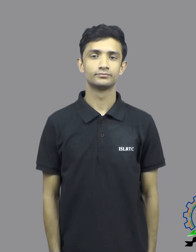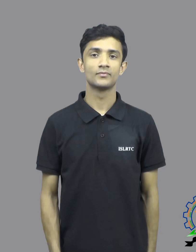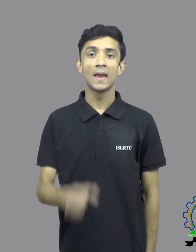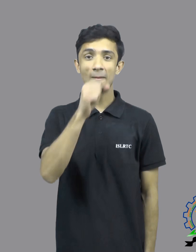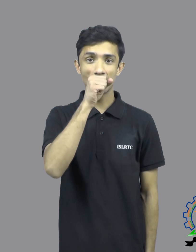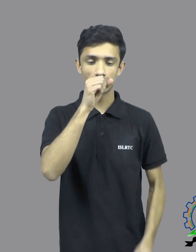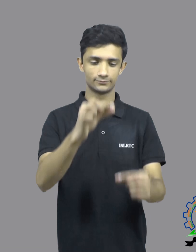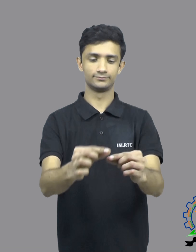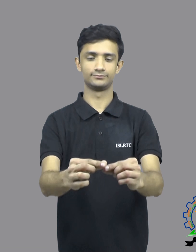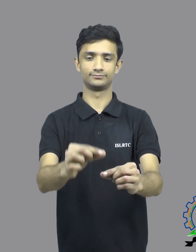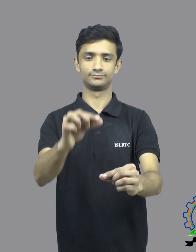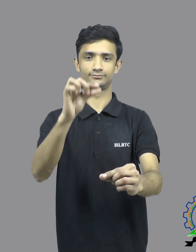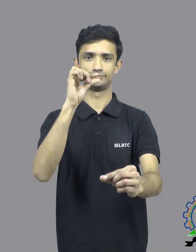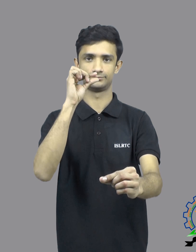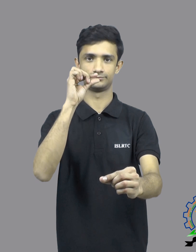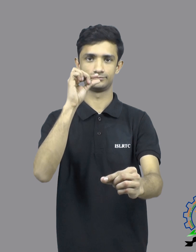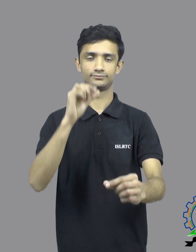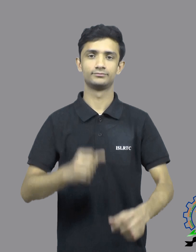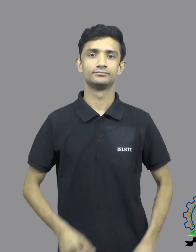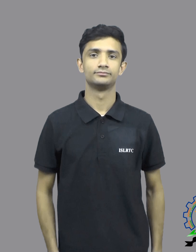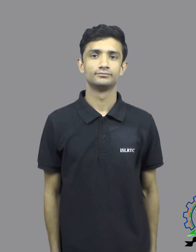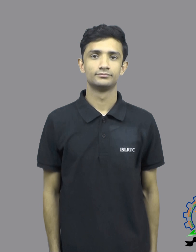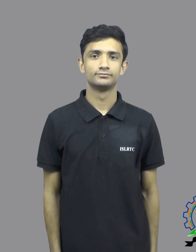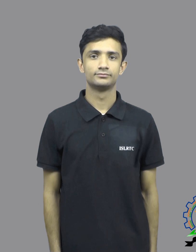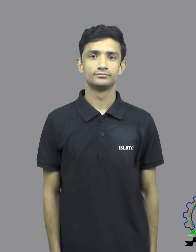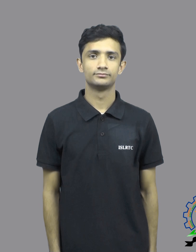Mic Microphone